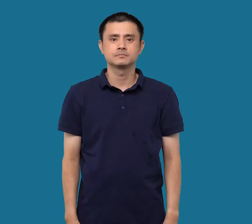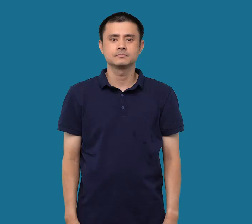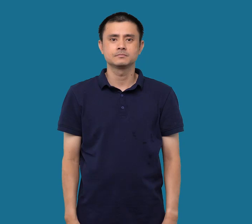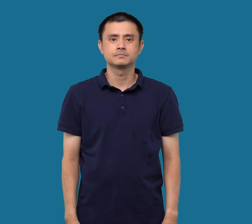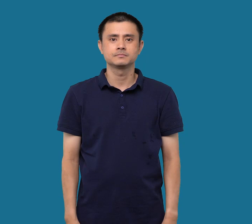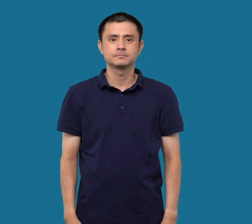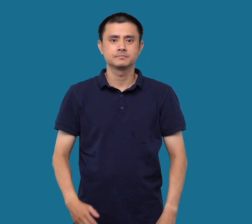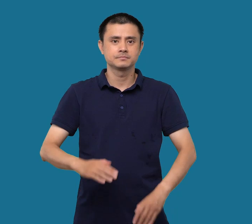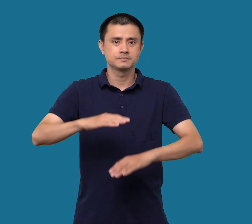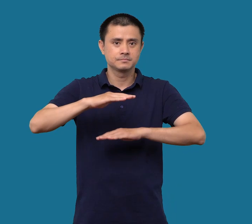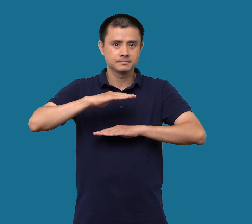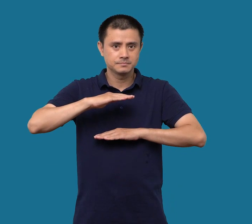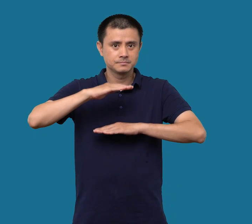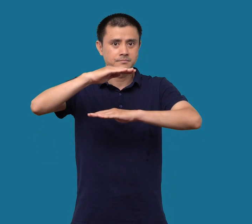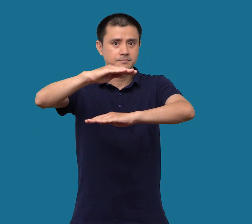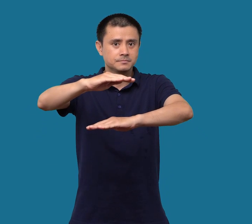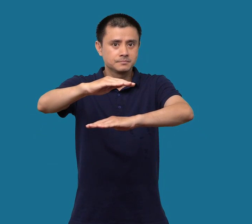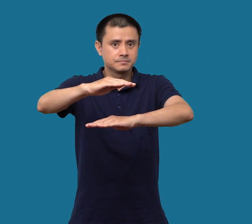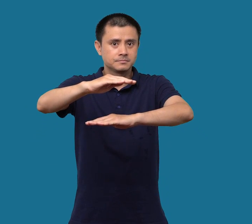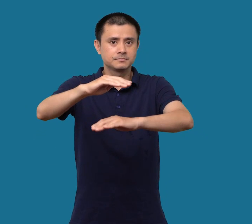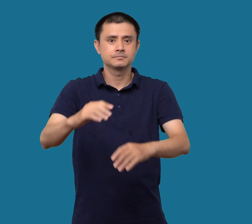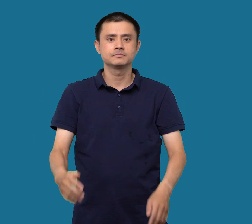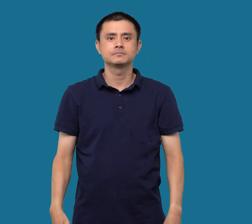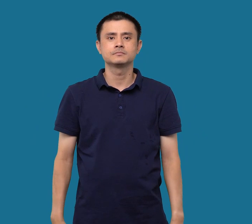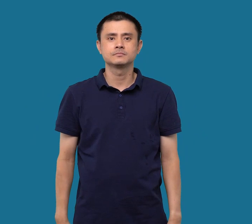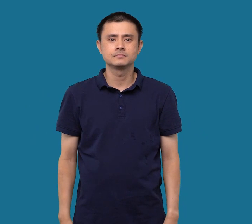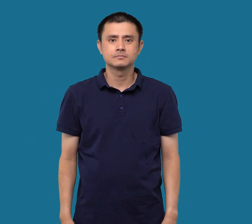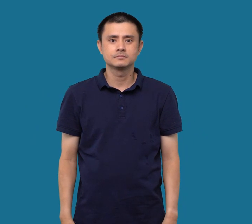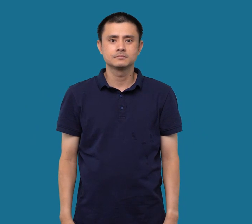gửi quà